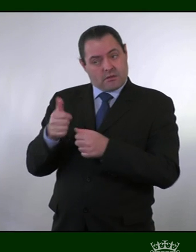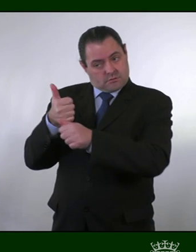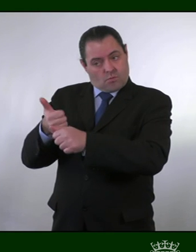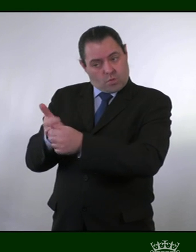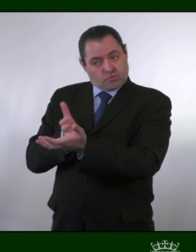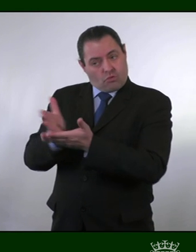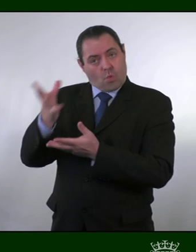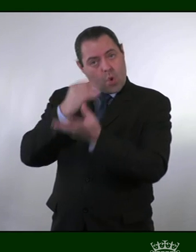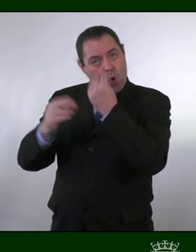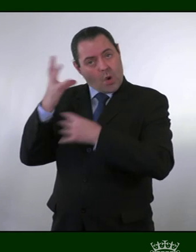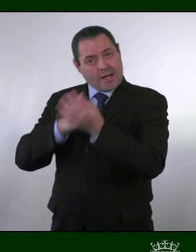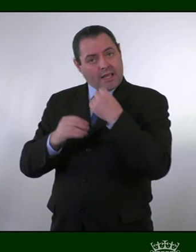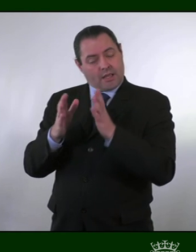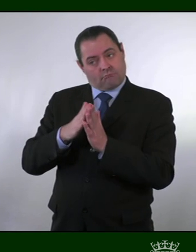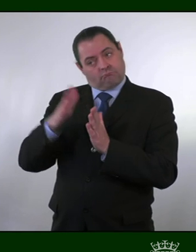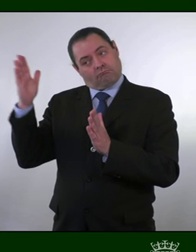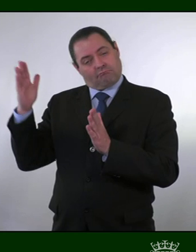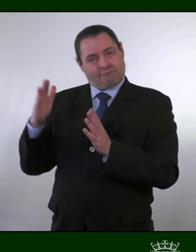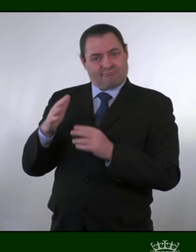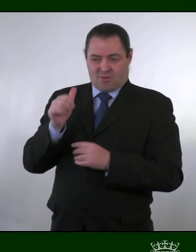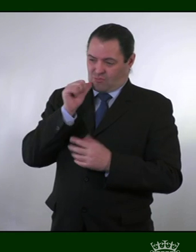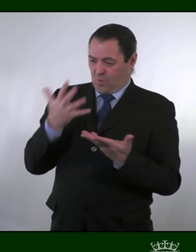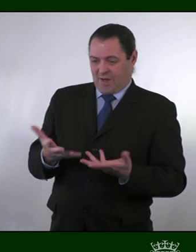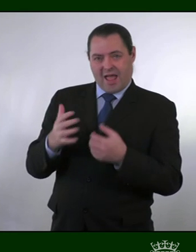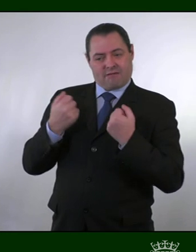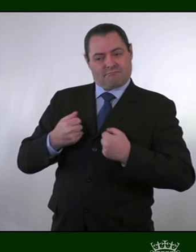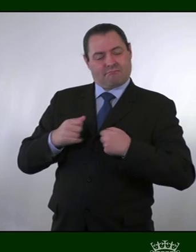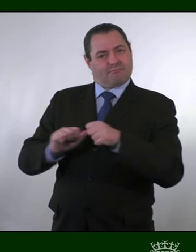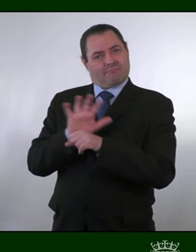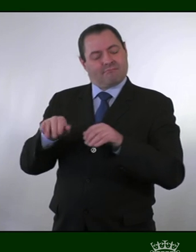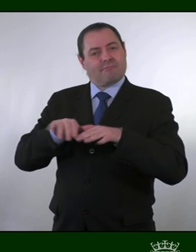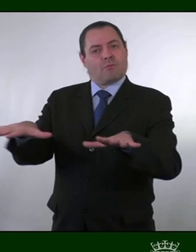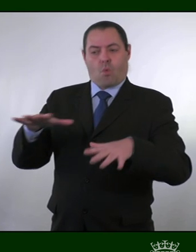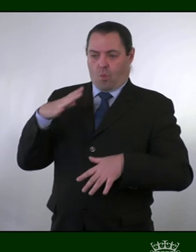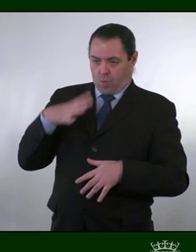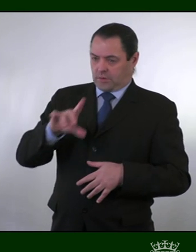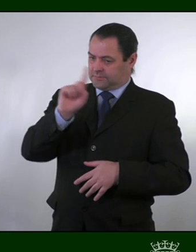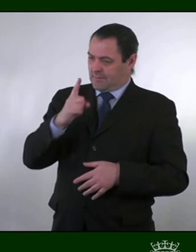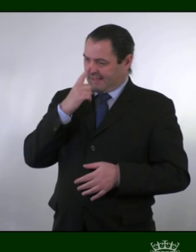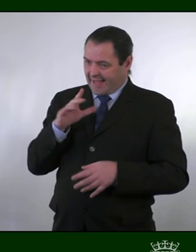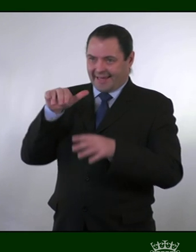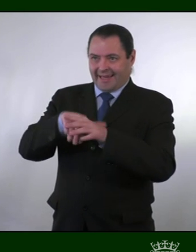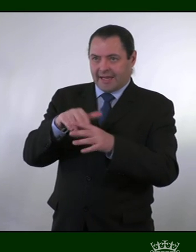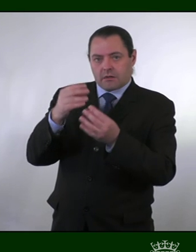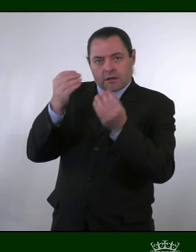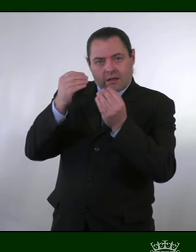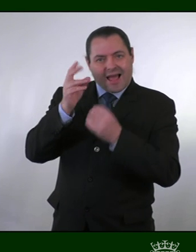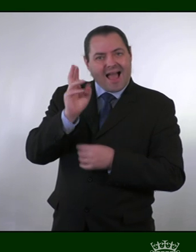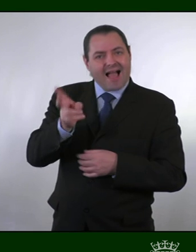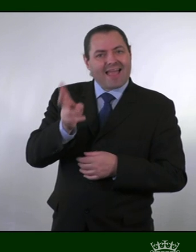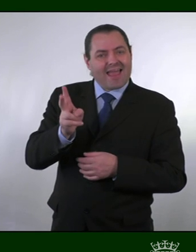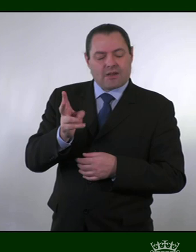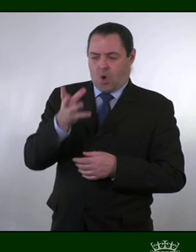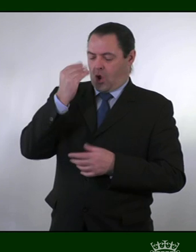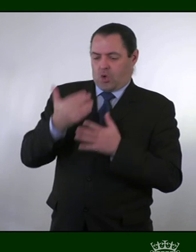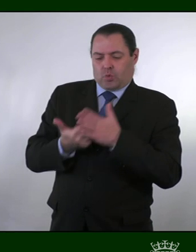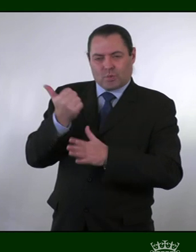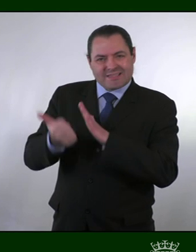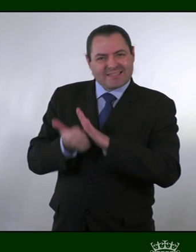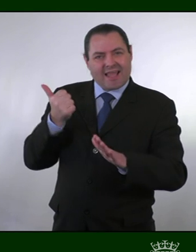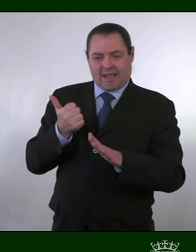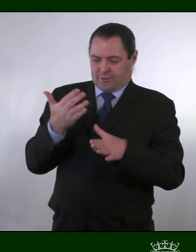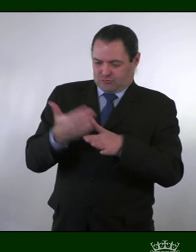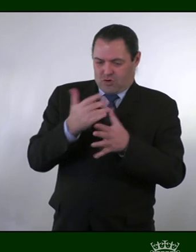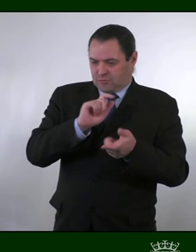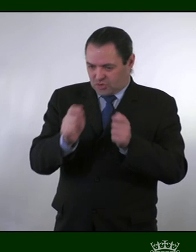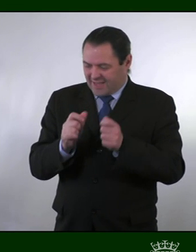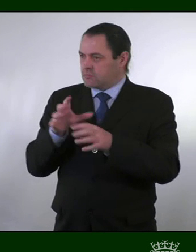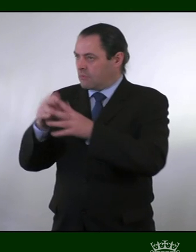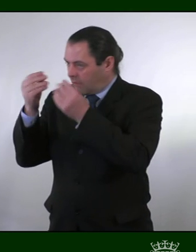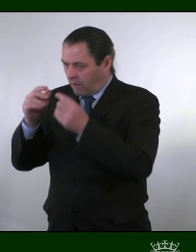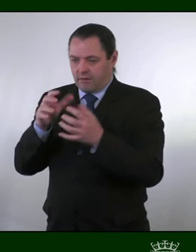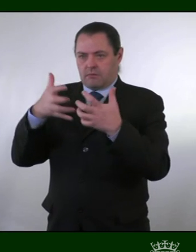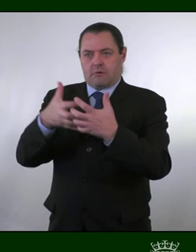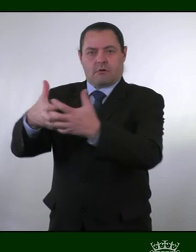Particularly in the context of this pandemic, we want to help to train and retrain people throughout their lives so that they can adjust to our changing economy.